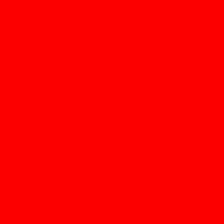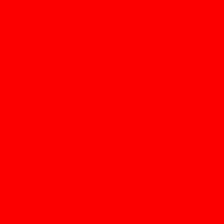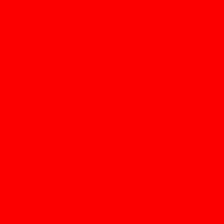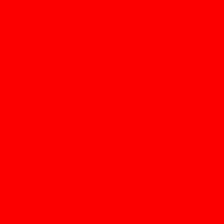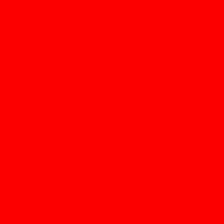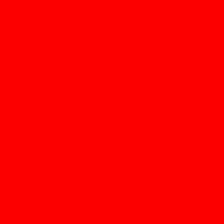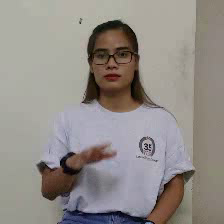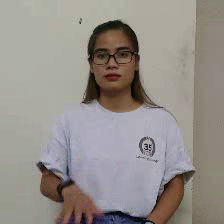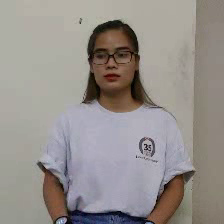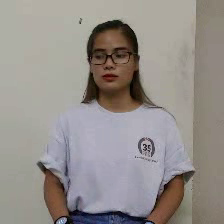Đâu